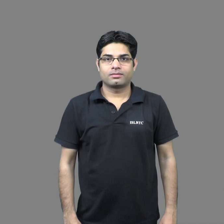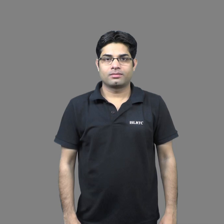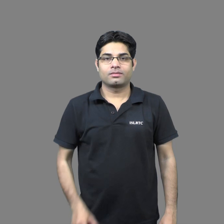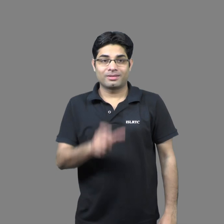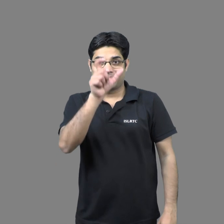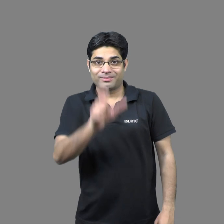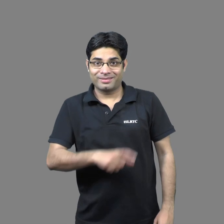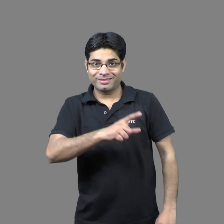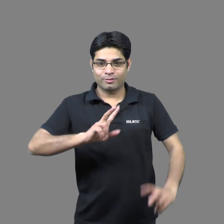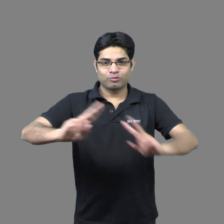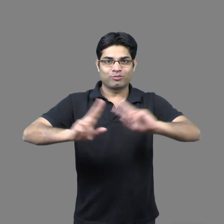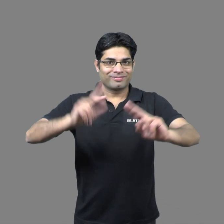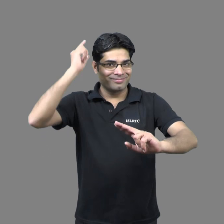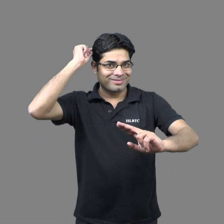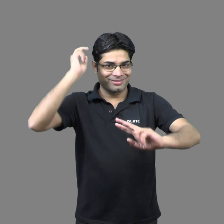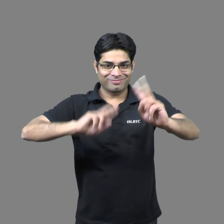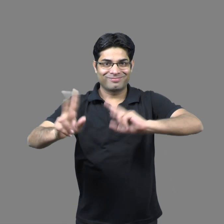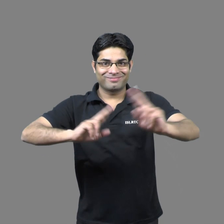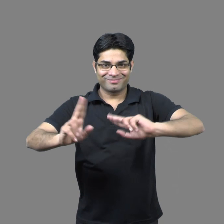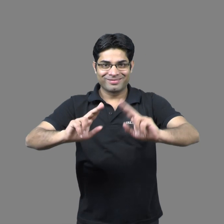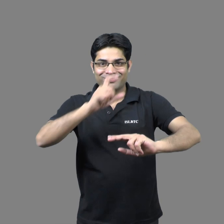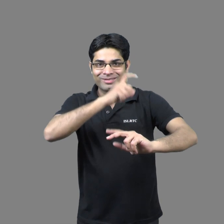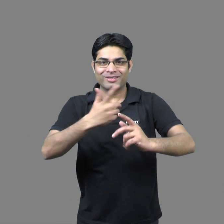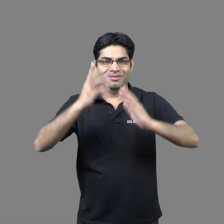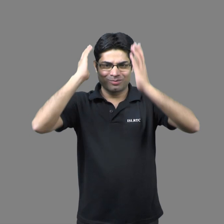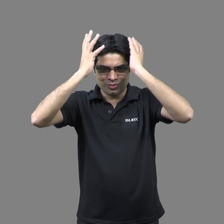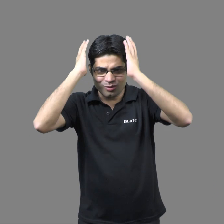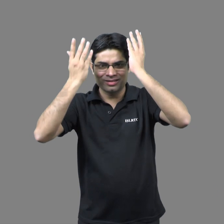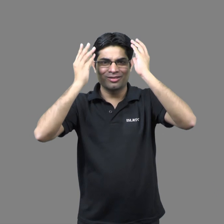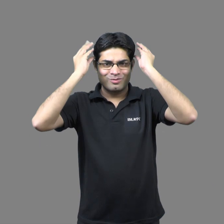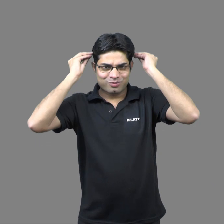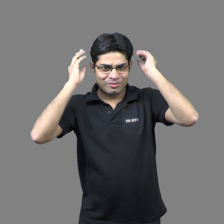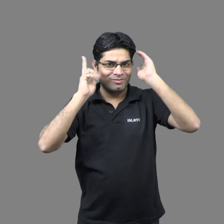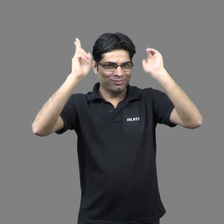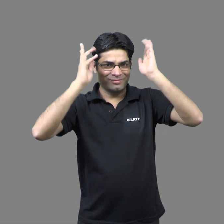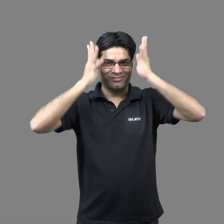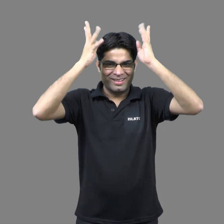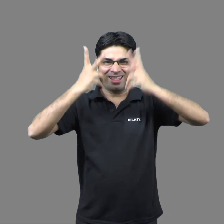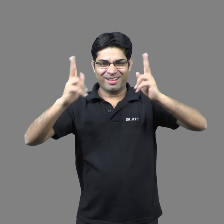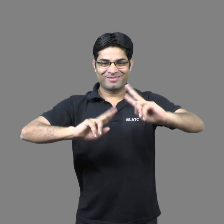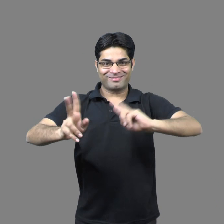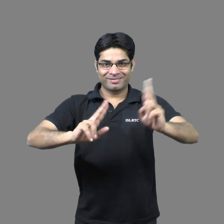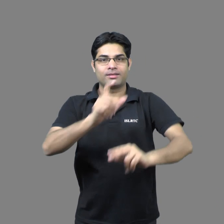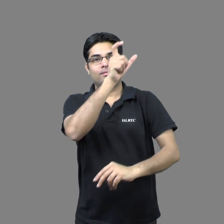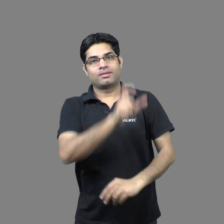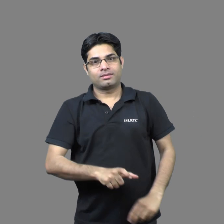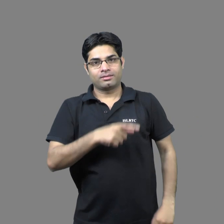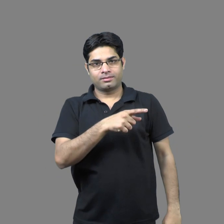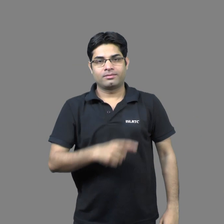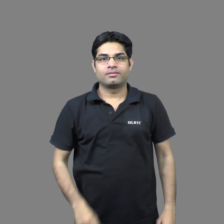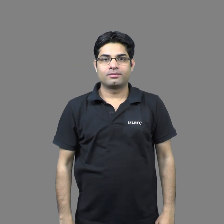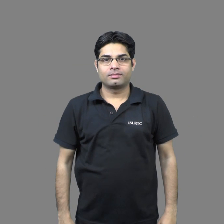Hairdresser